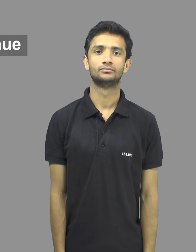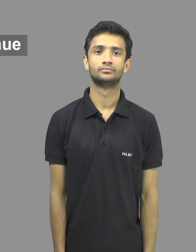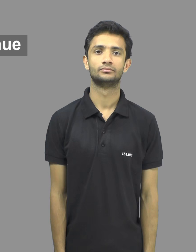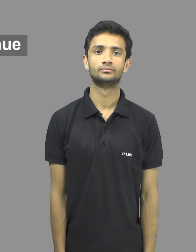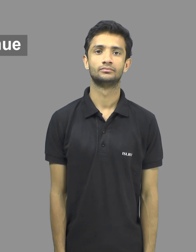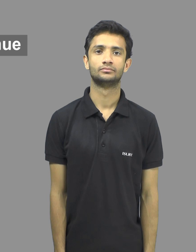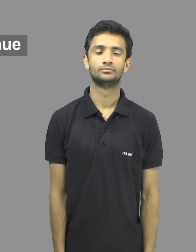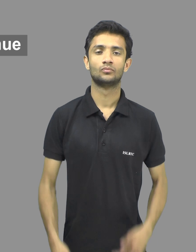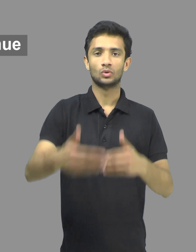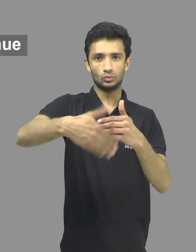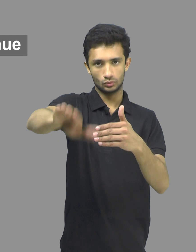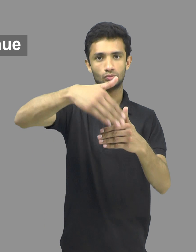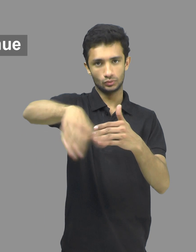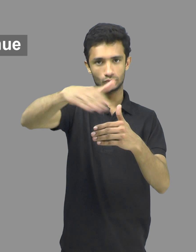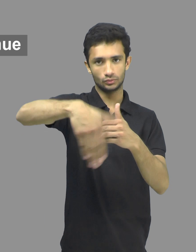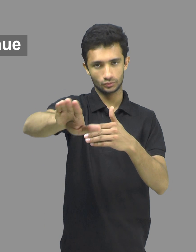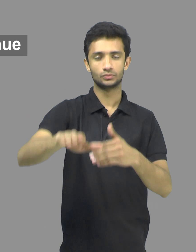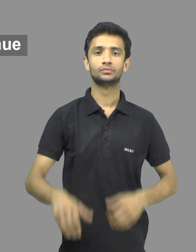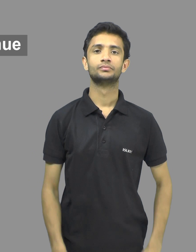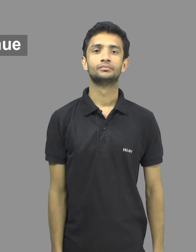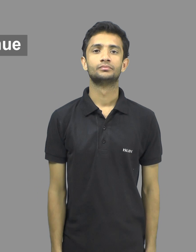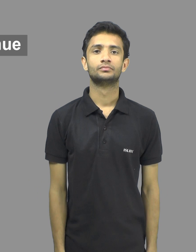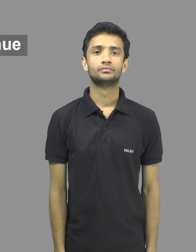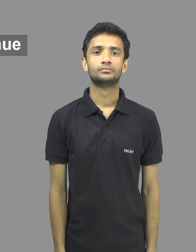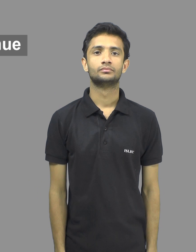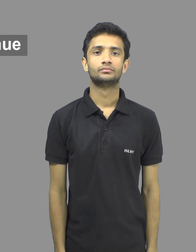Continue Carry on